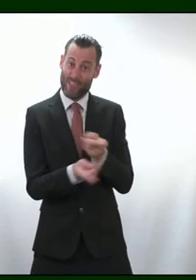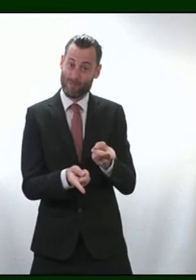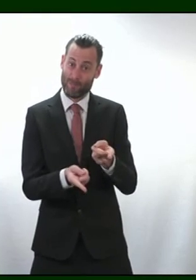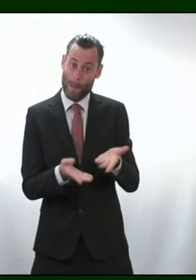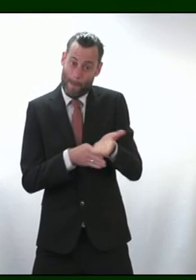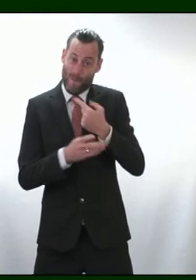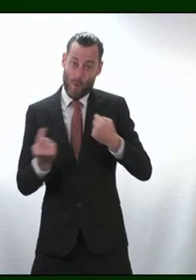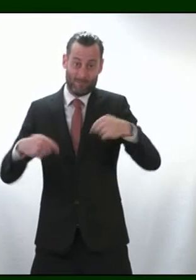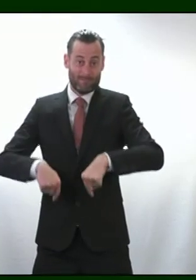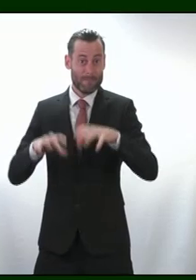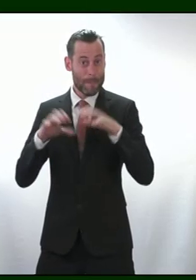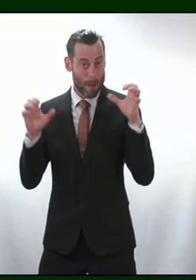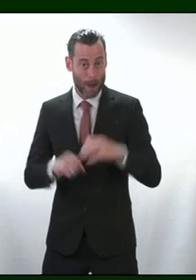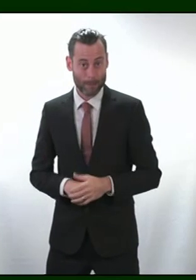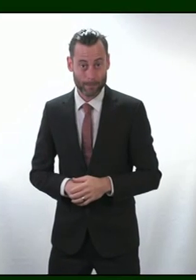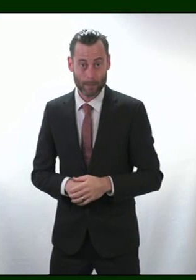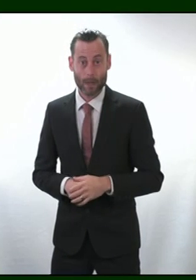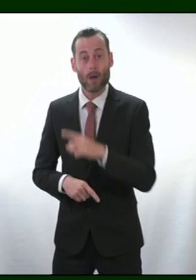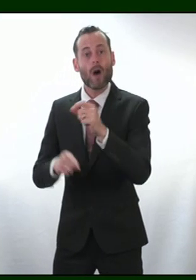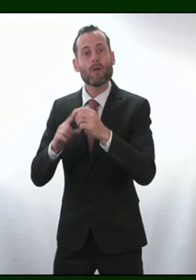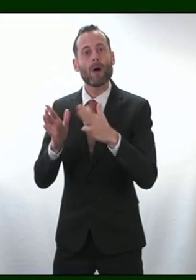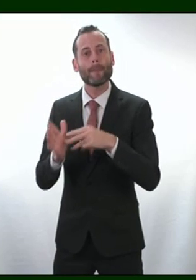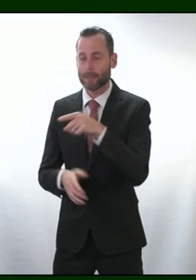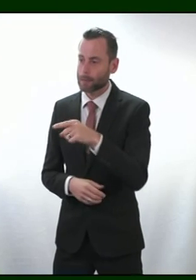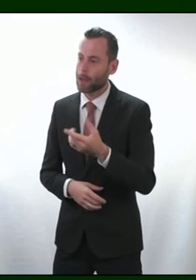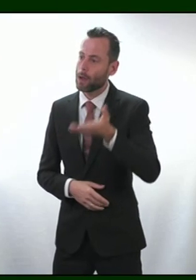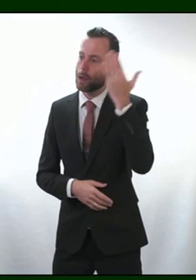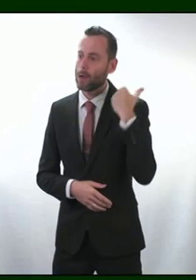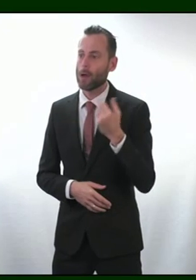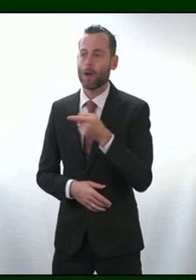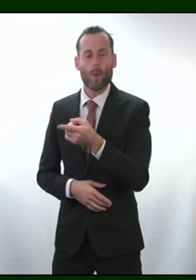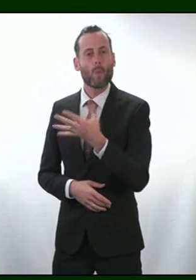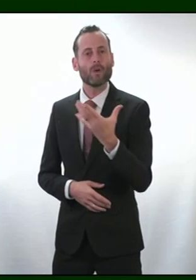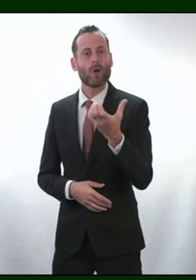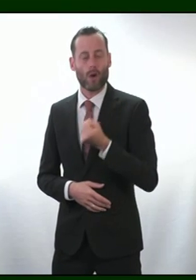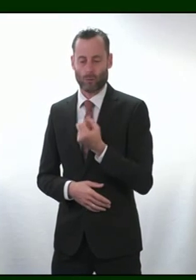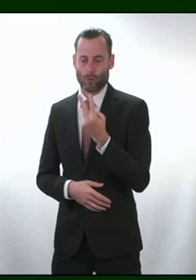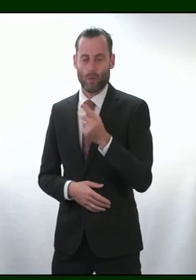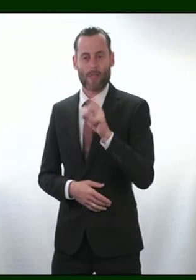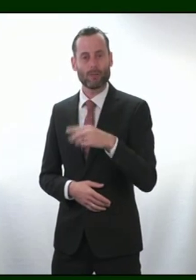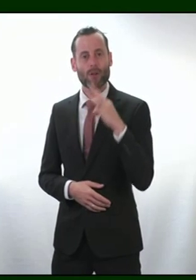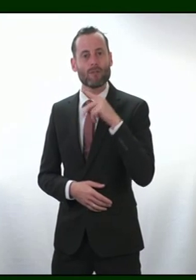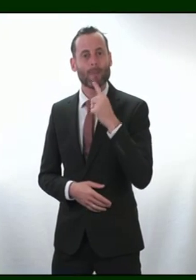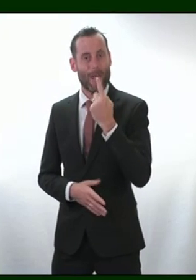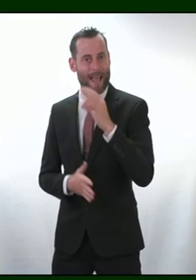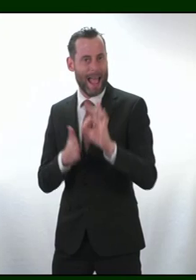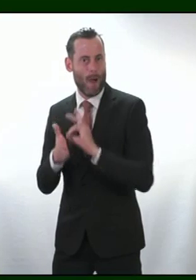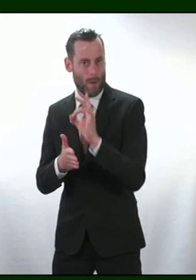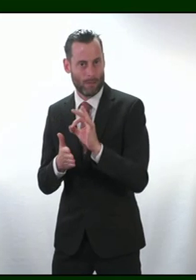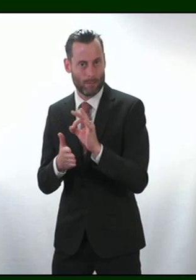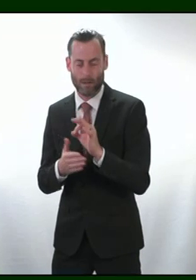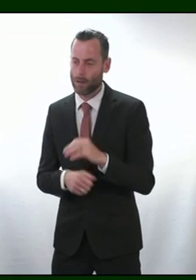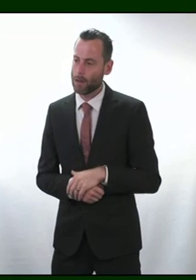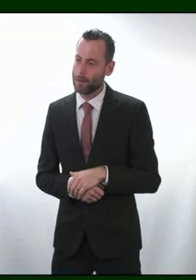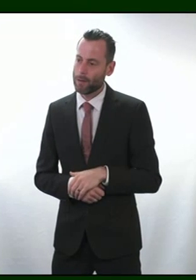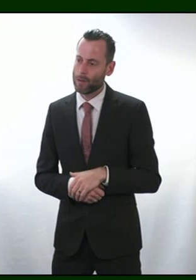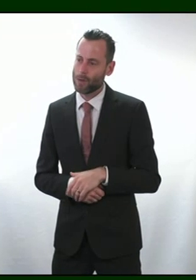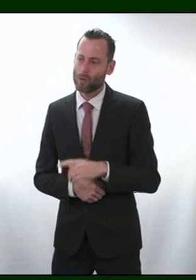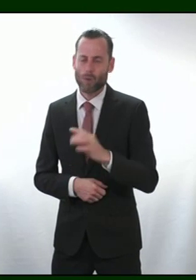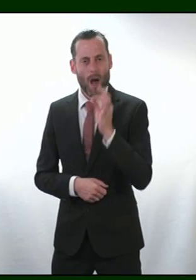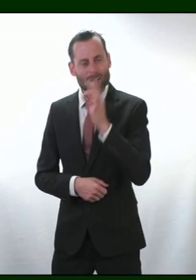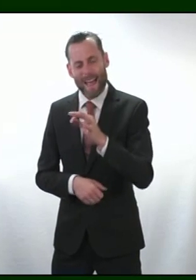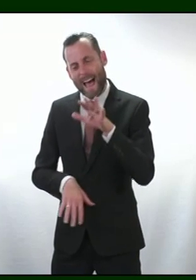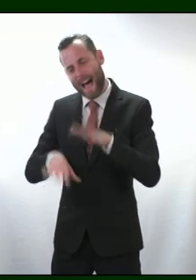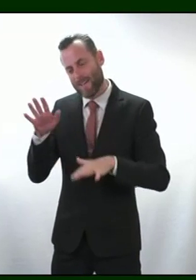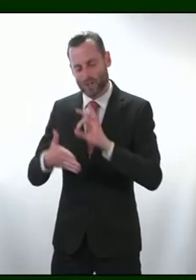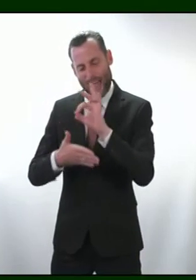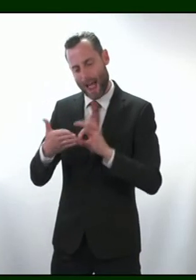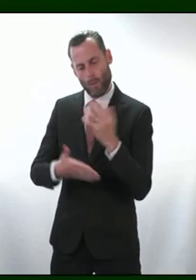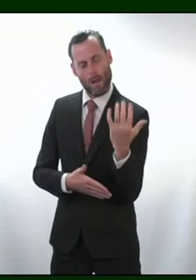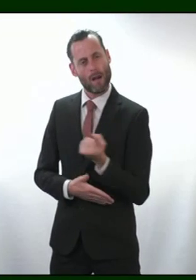The Prime Minister once earned £2,300 an hour; can he tell us the average hourly rate of a care worker in this country?